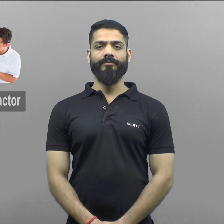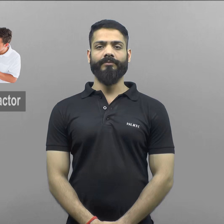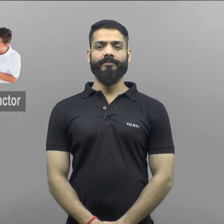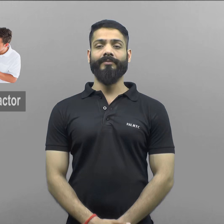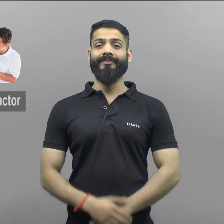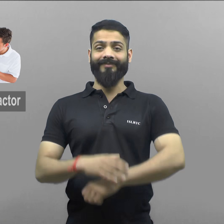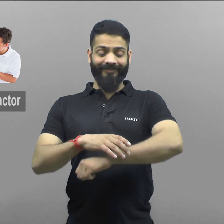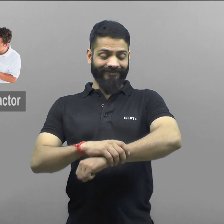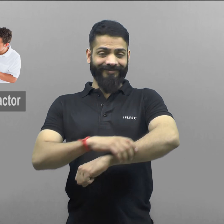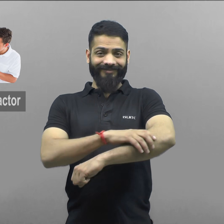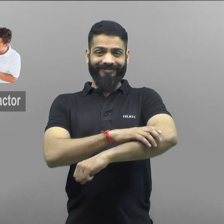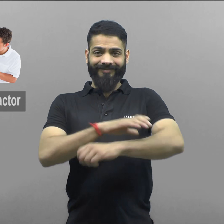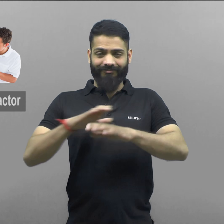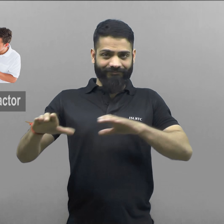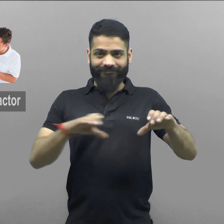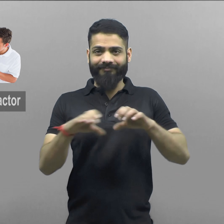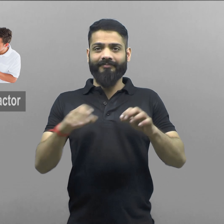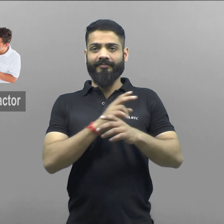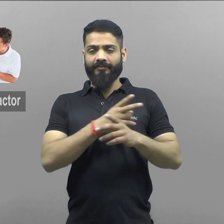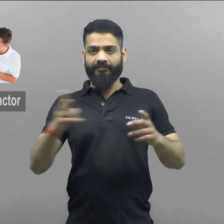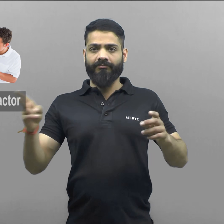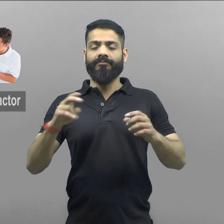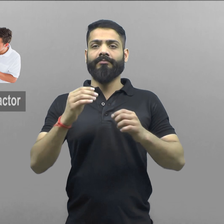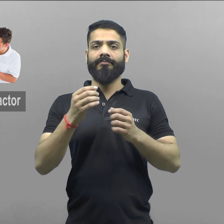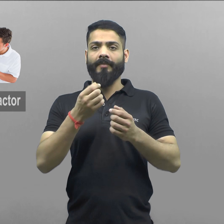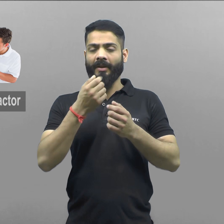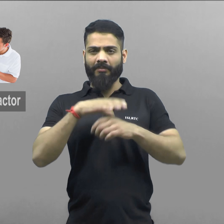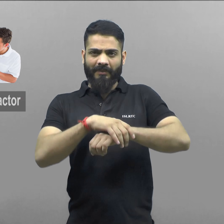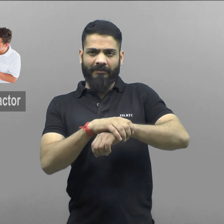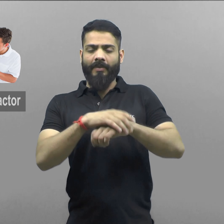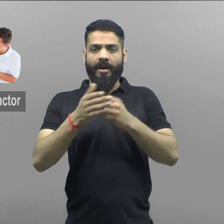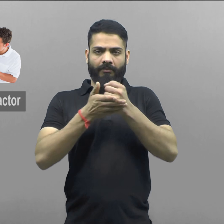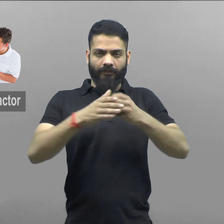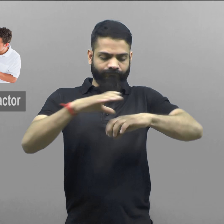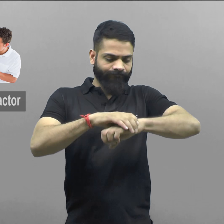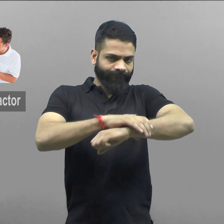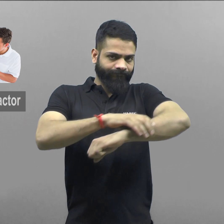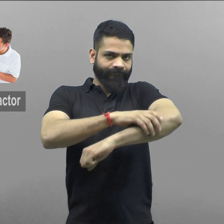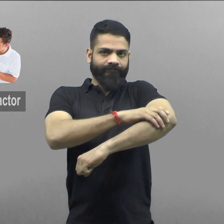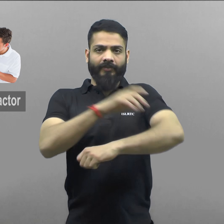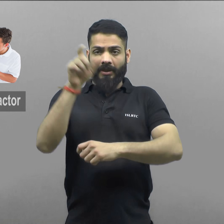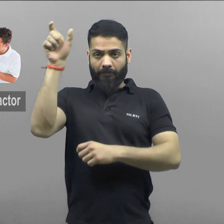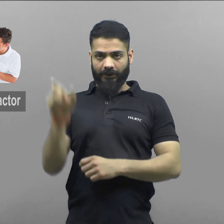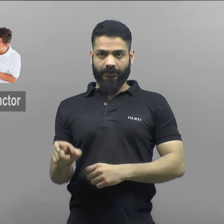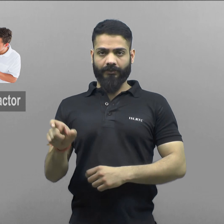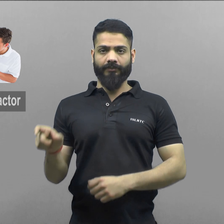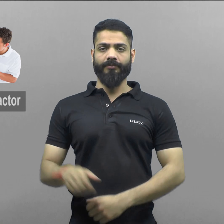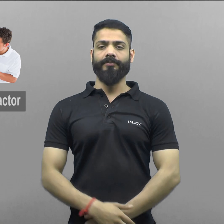Chiropractor